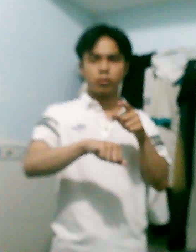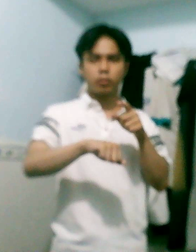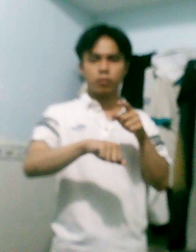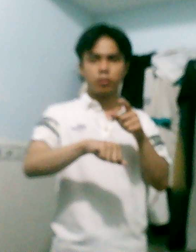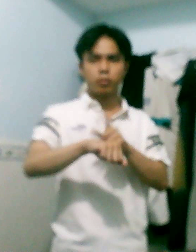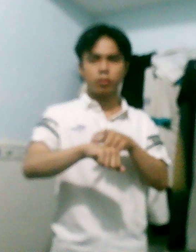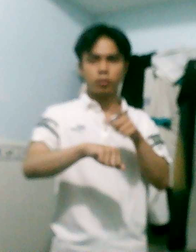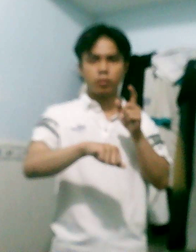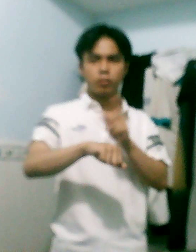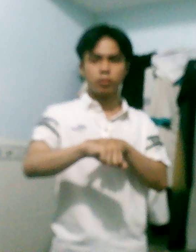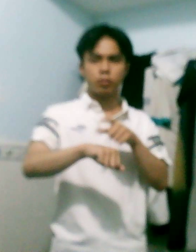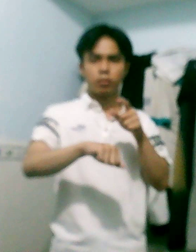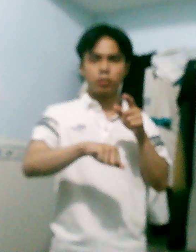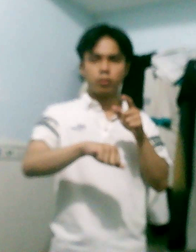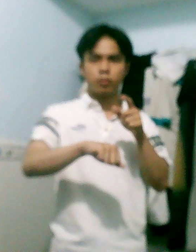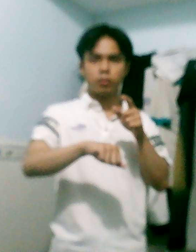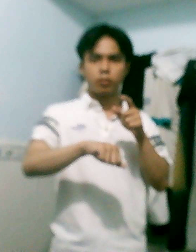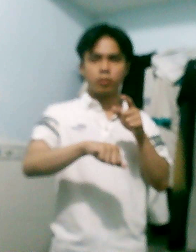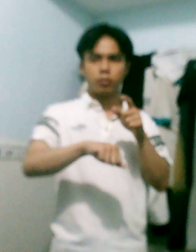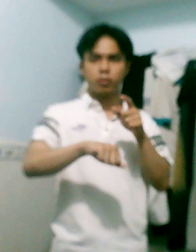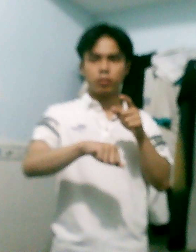gio